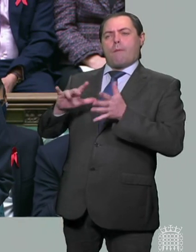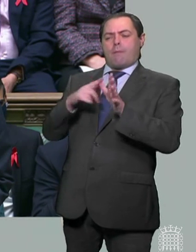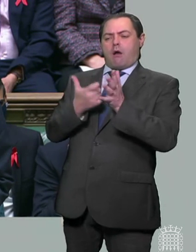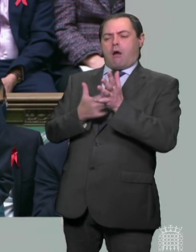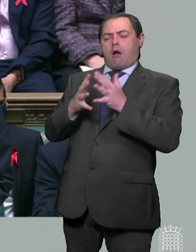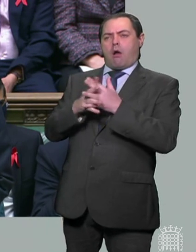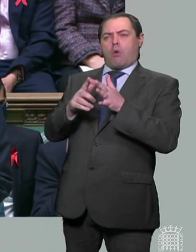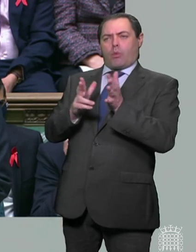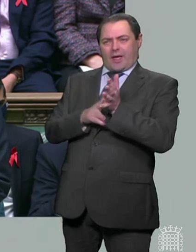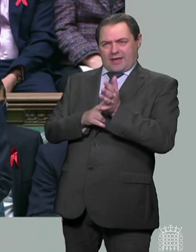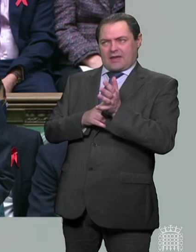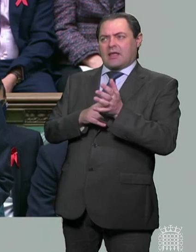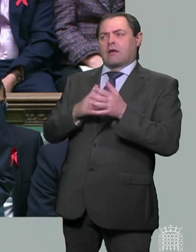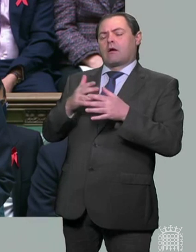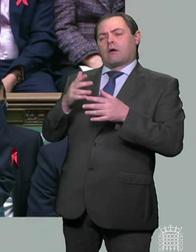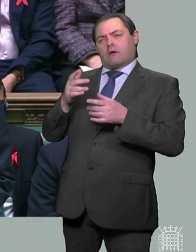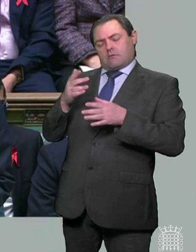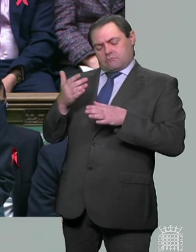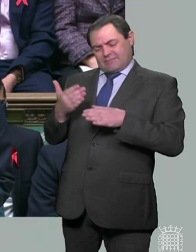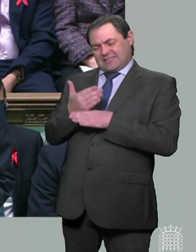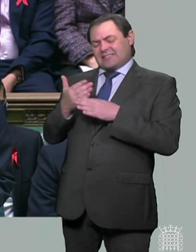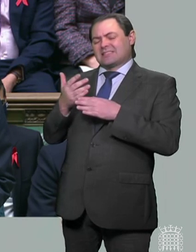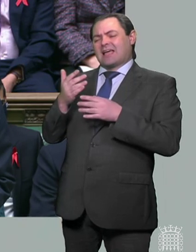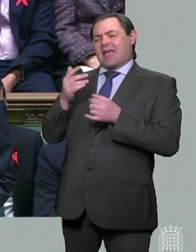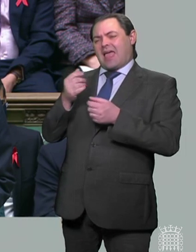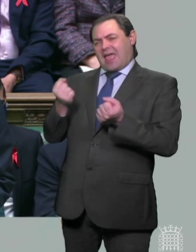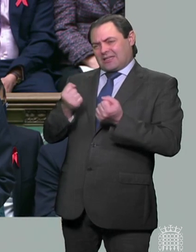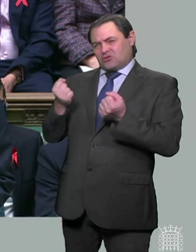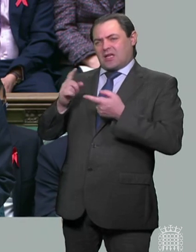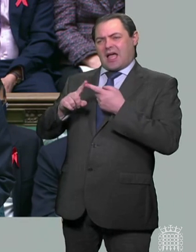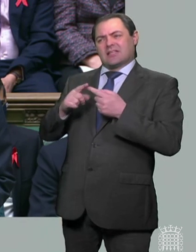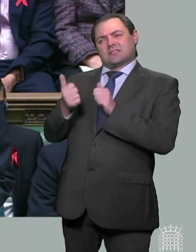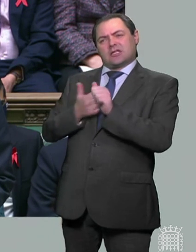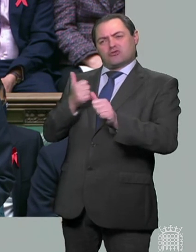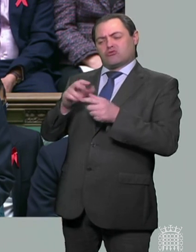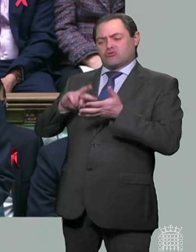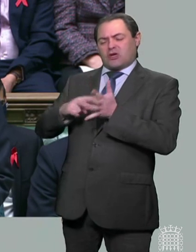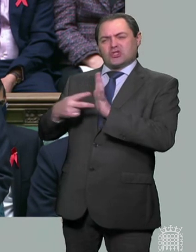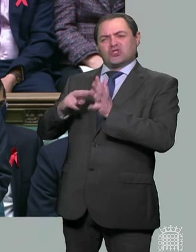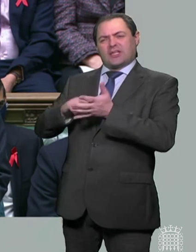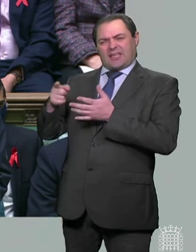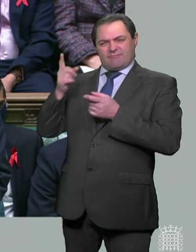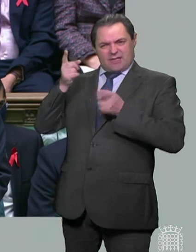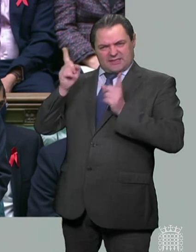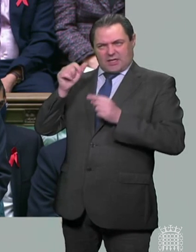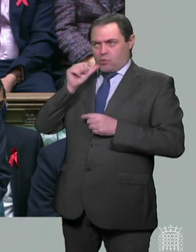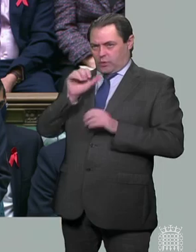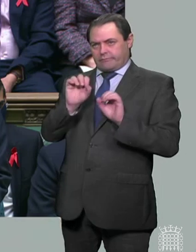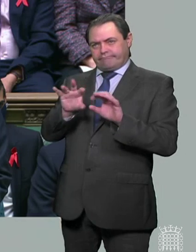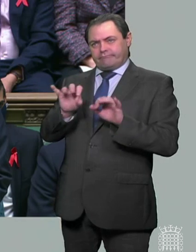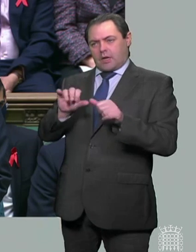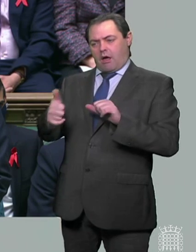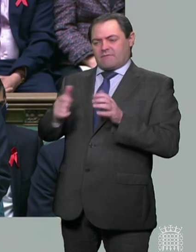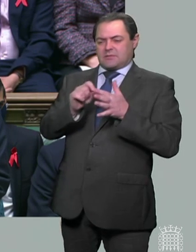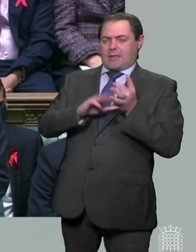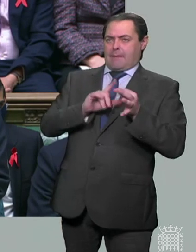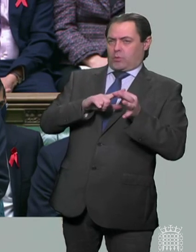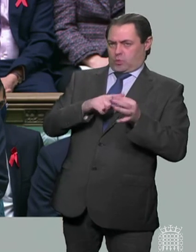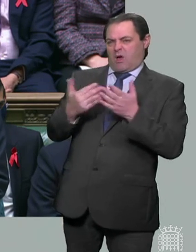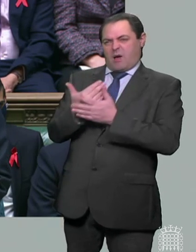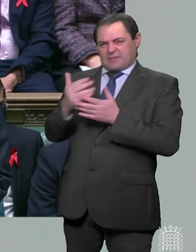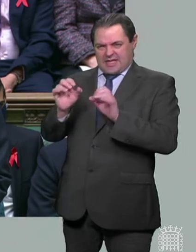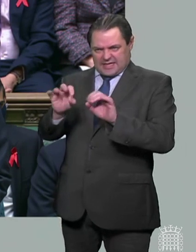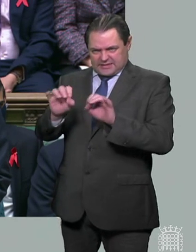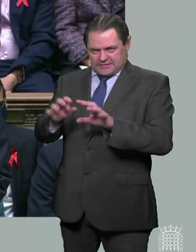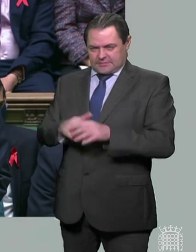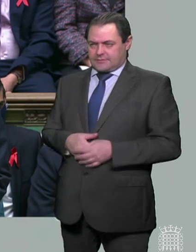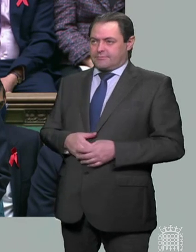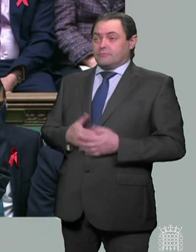My right honourable Friend the Secretary of State for Business, Energy and Industrial Strategy will update the House on the continuing response to Storm Arwen after Prime Minister’s questions.